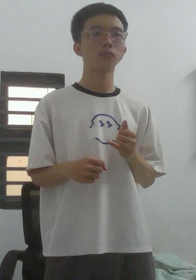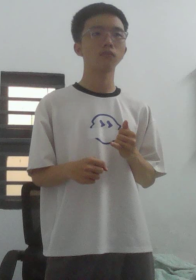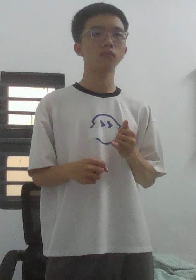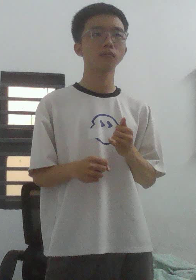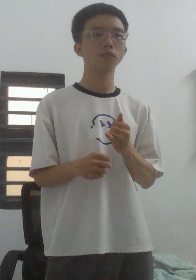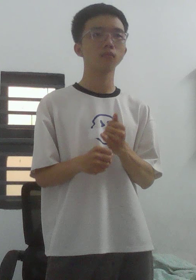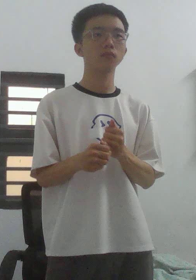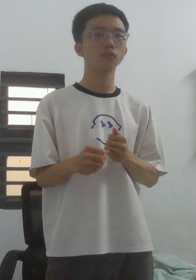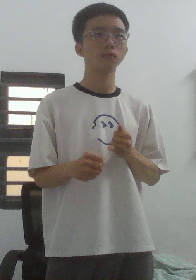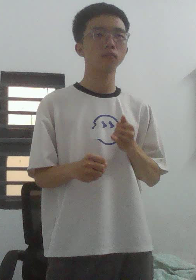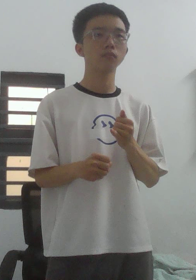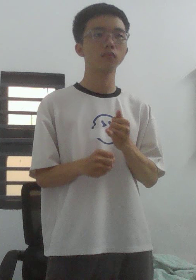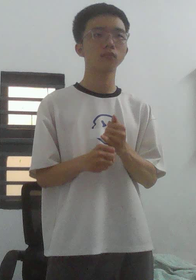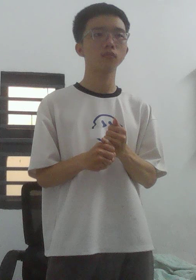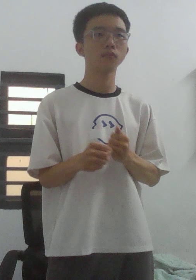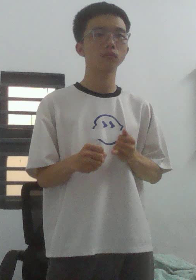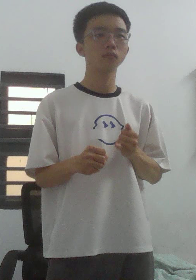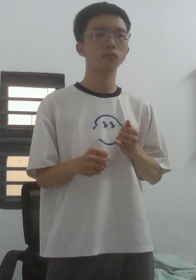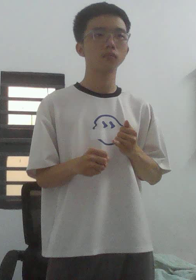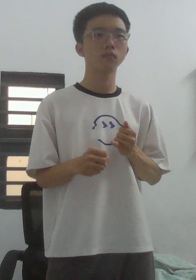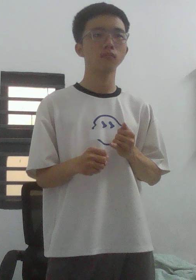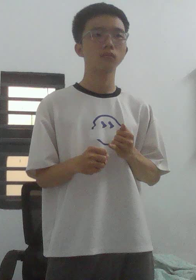cuoi nam